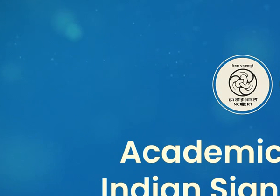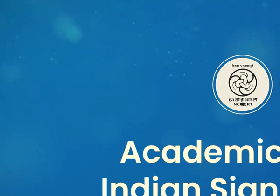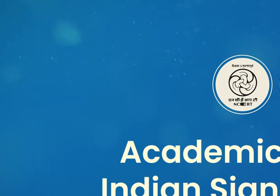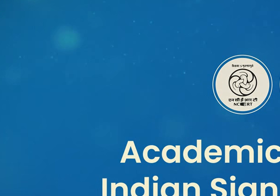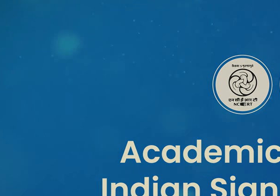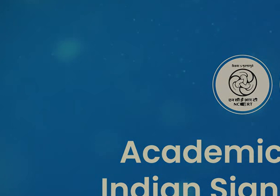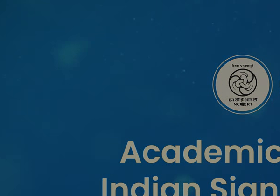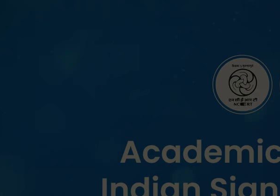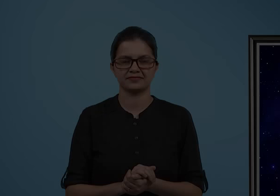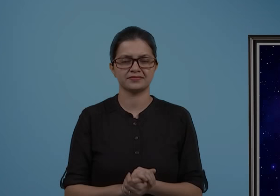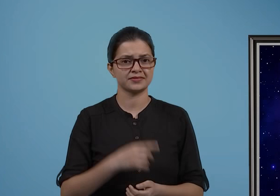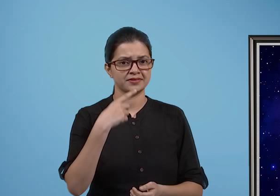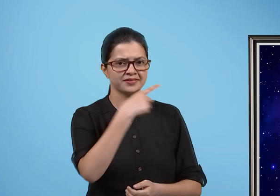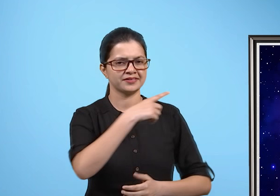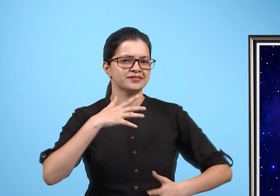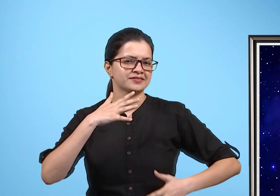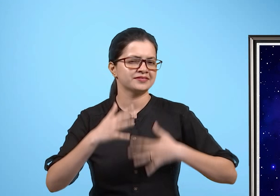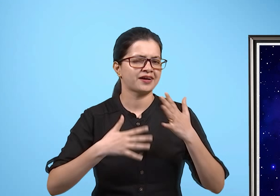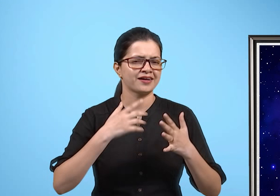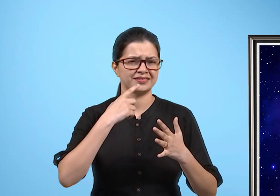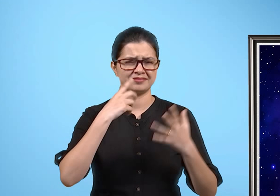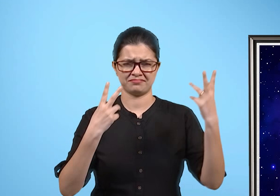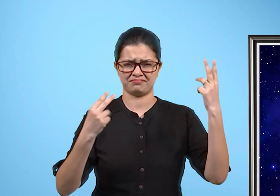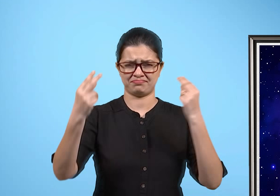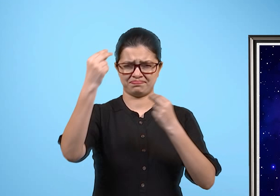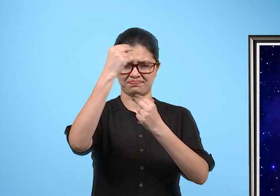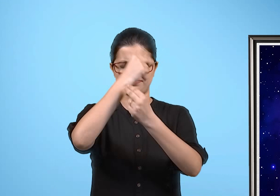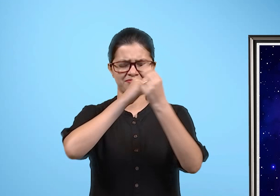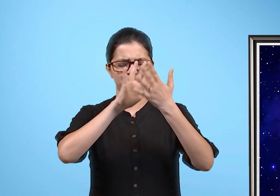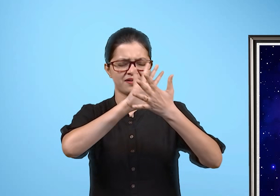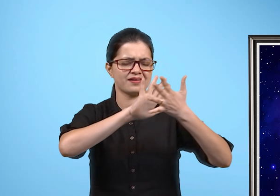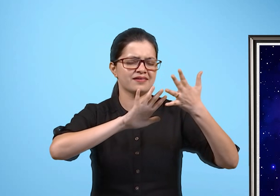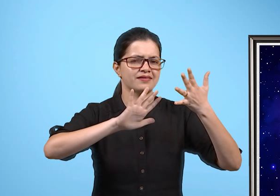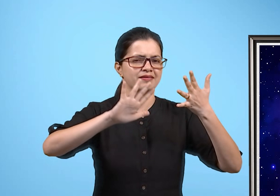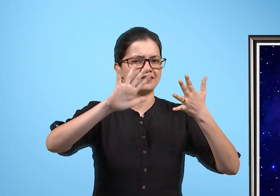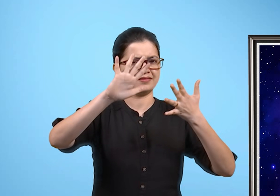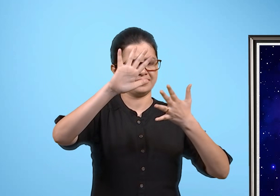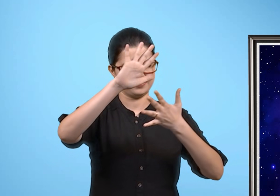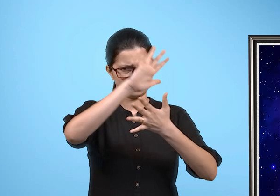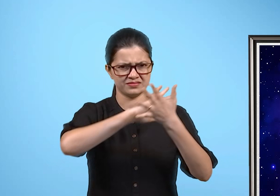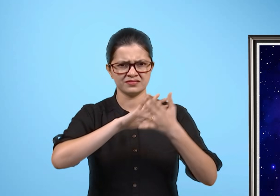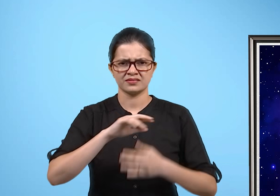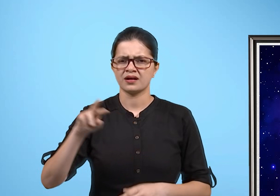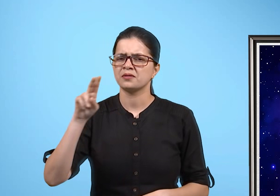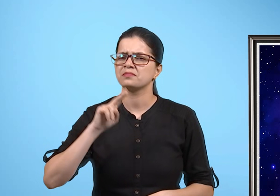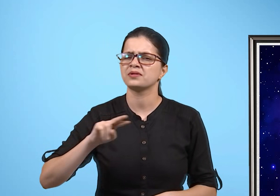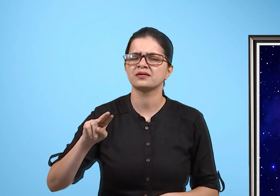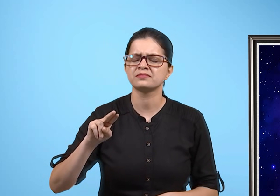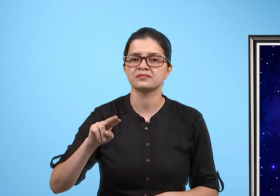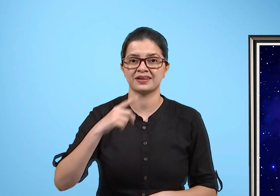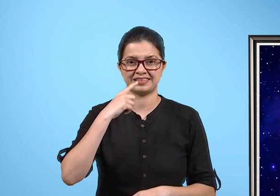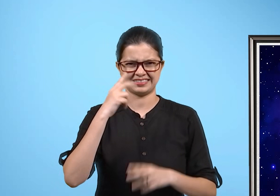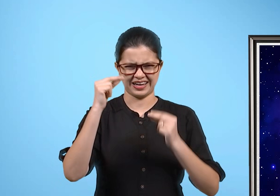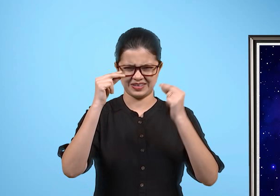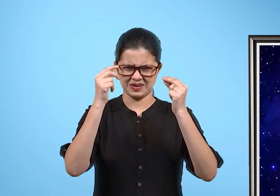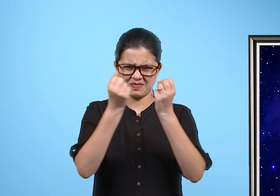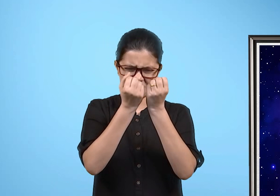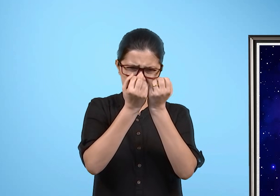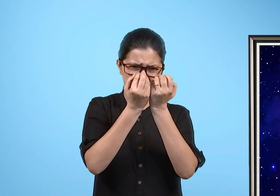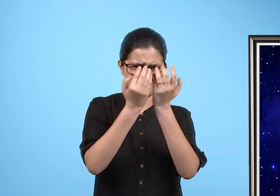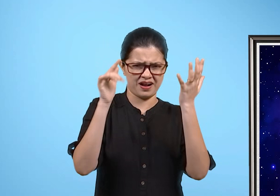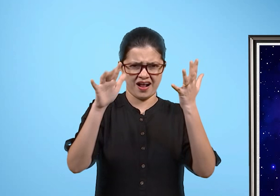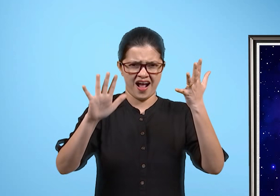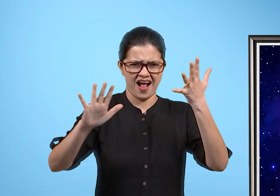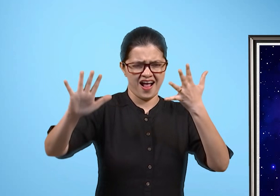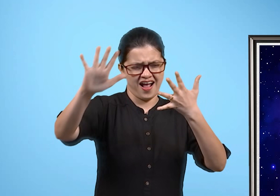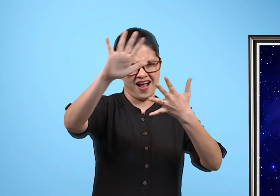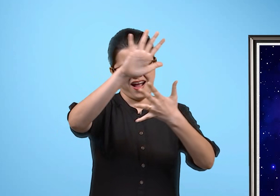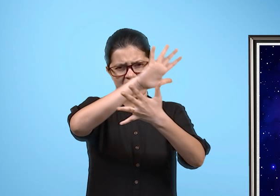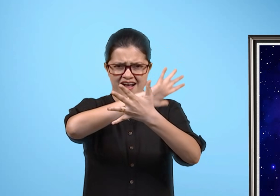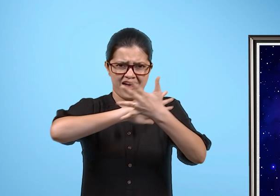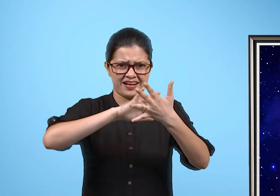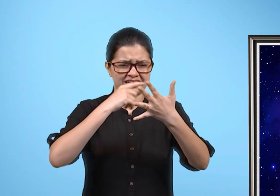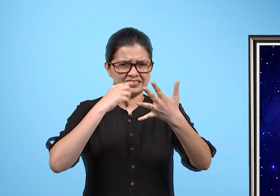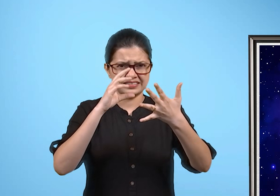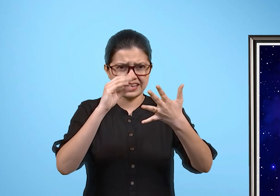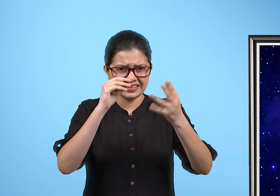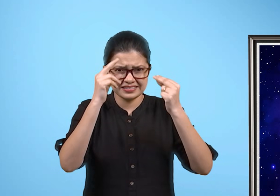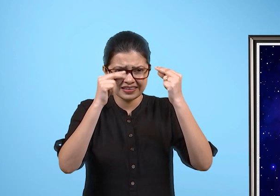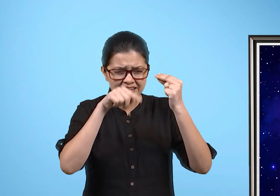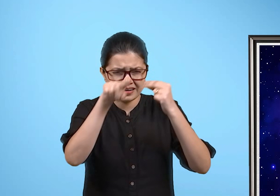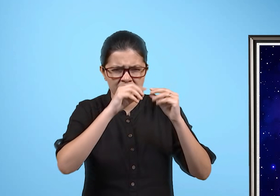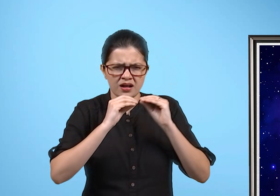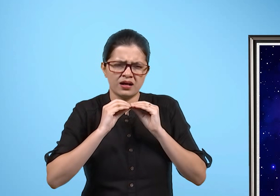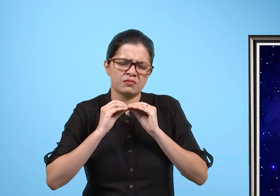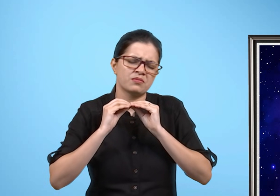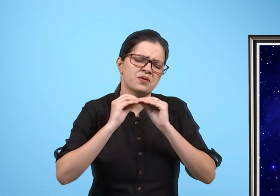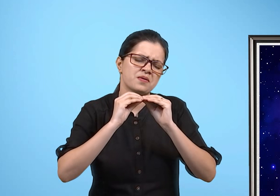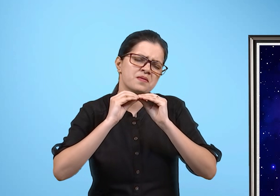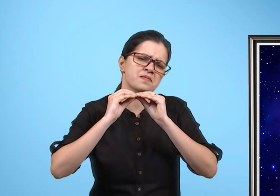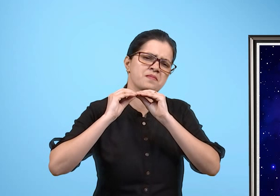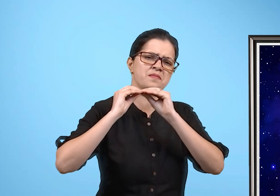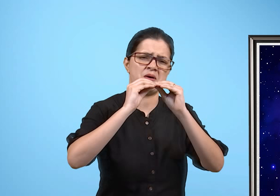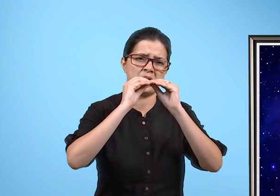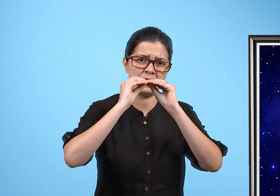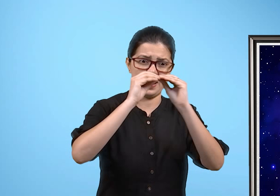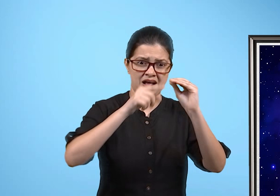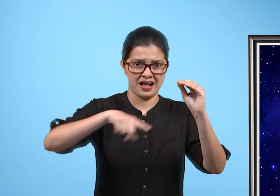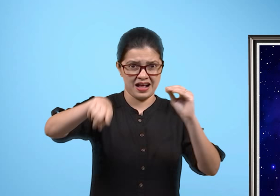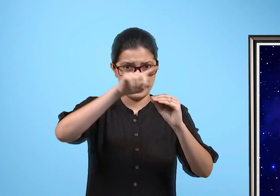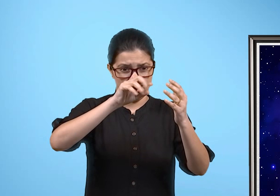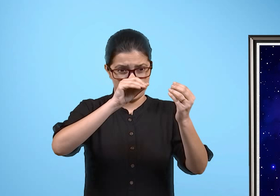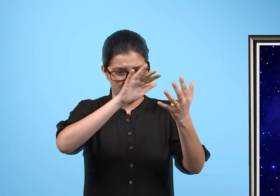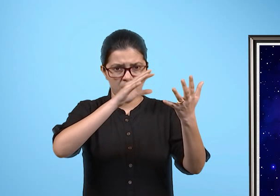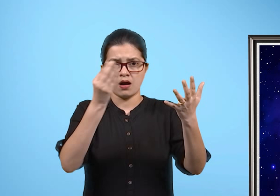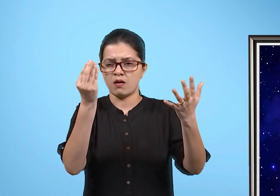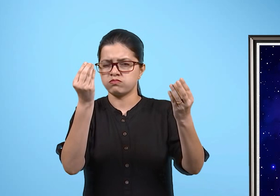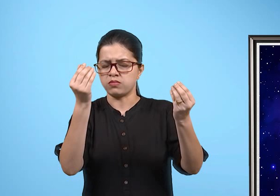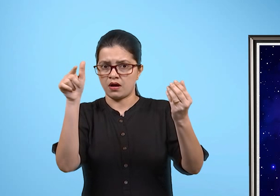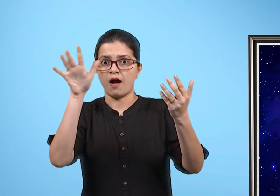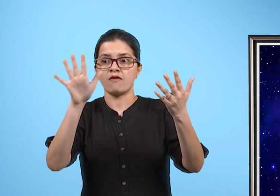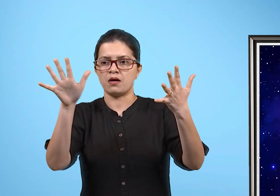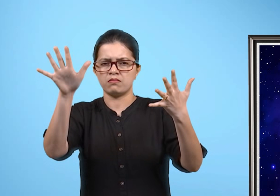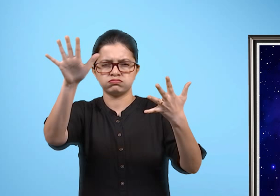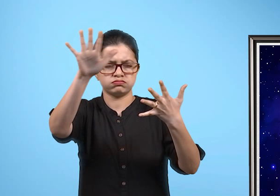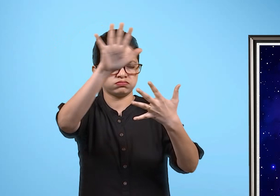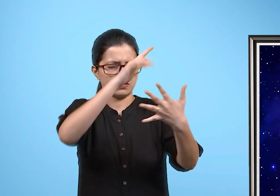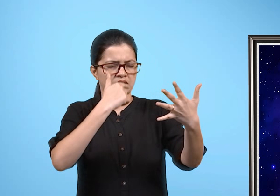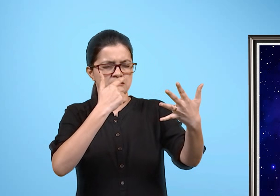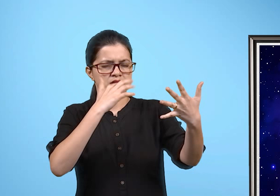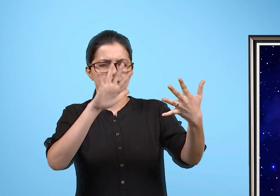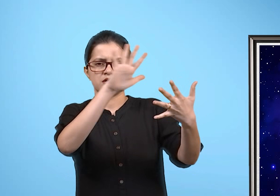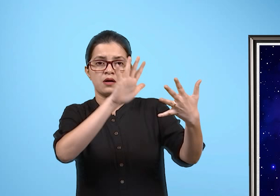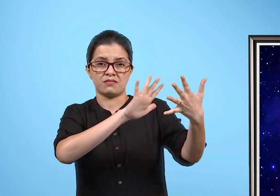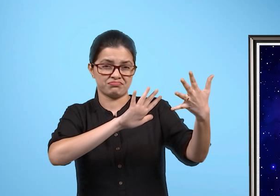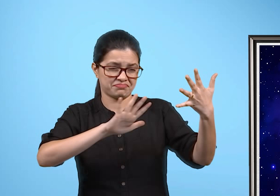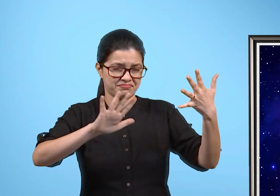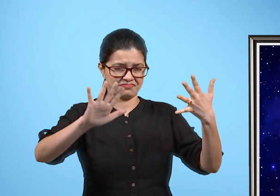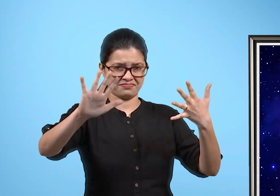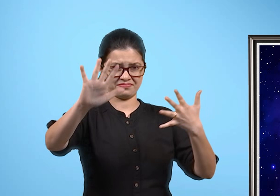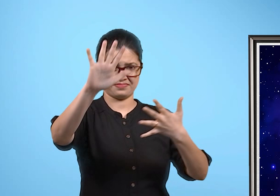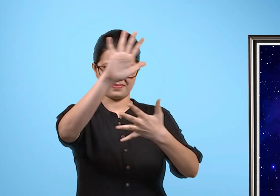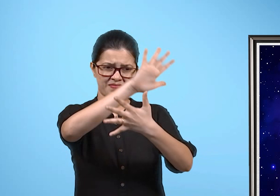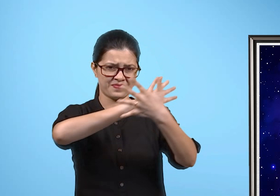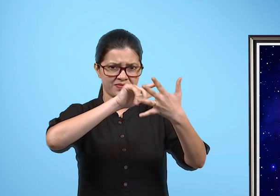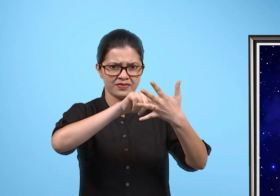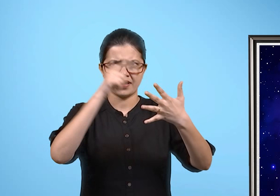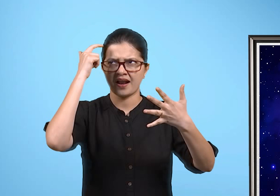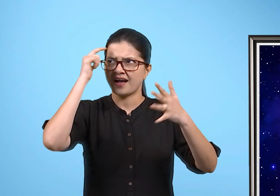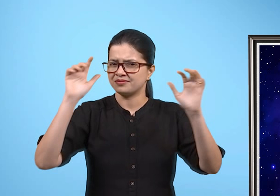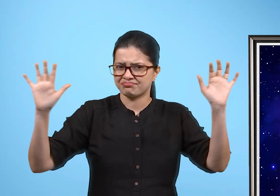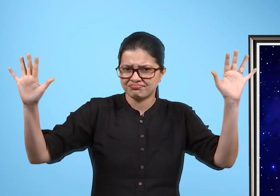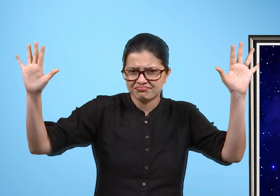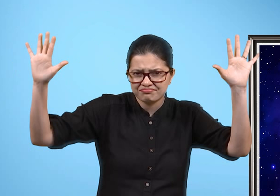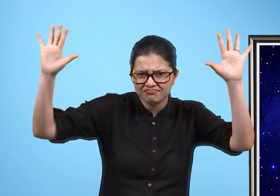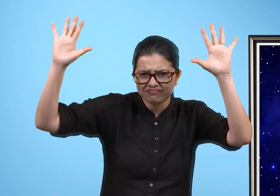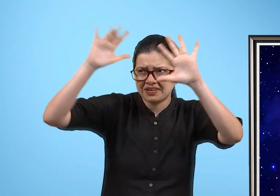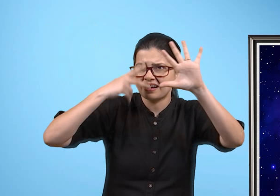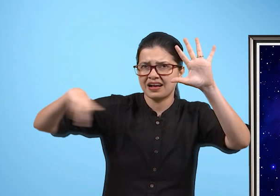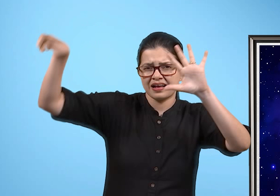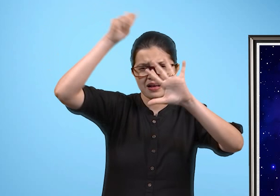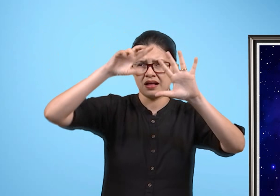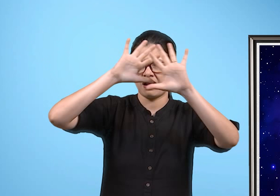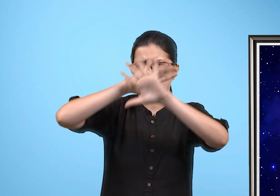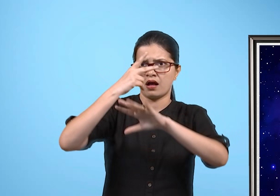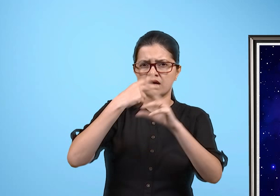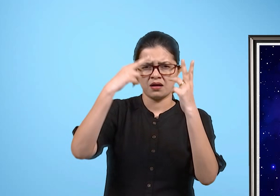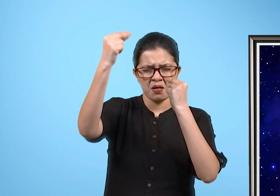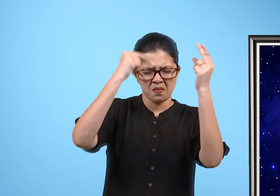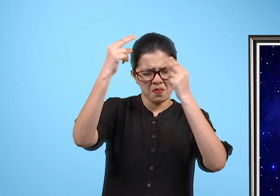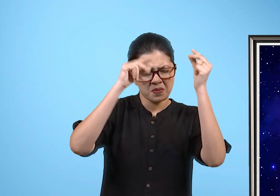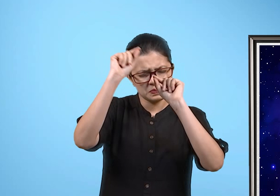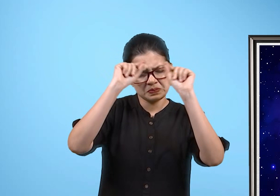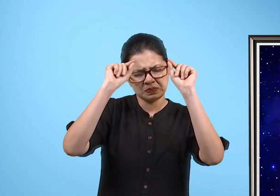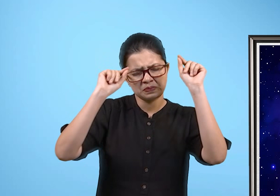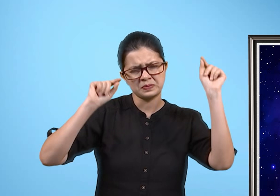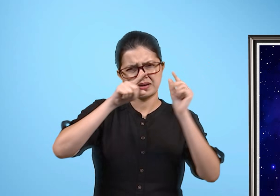Galaxy This sign refers to a galaxy. A galaxy is a huge system of billions of stars, and clouds of dust and gases. There are millions of such galaxies that make the universe. For example,